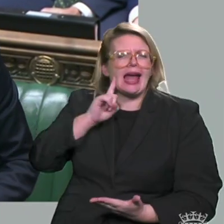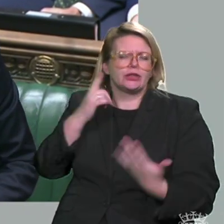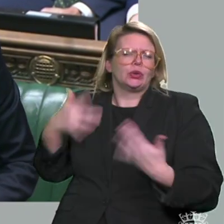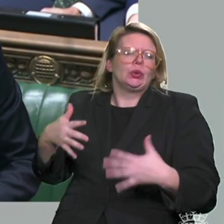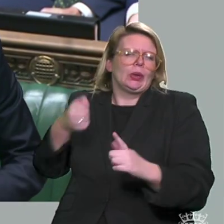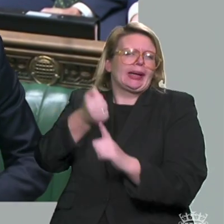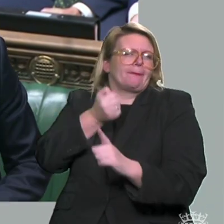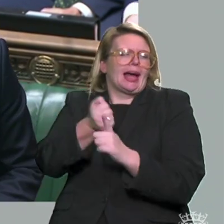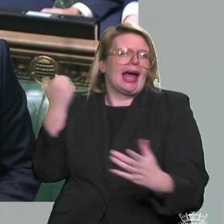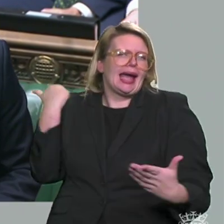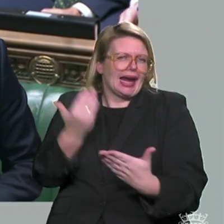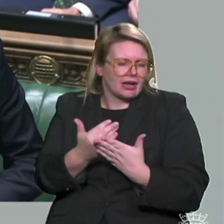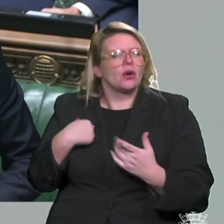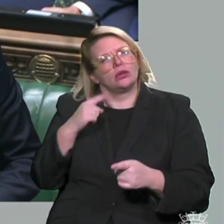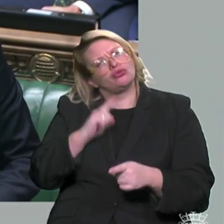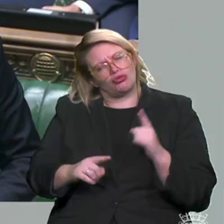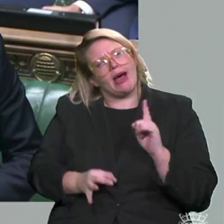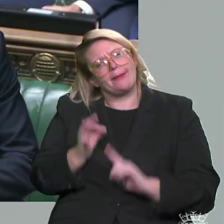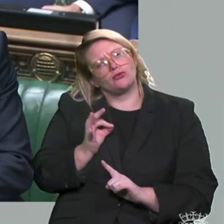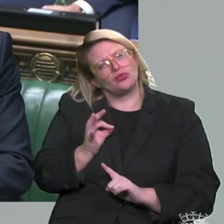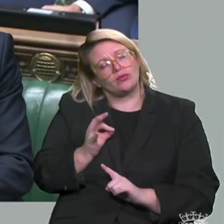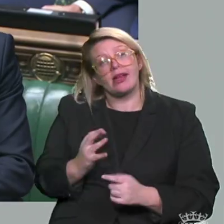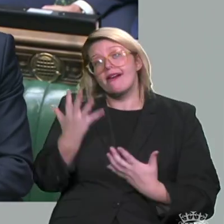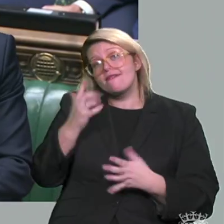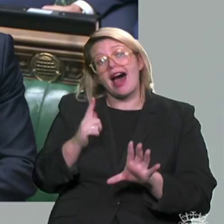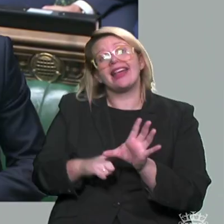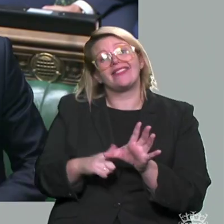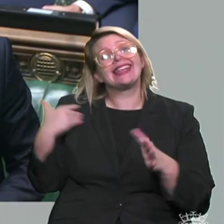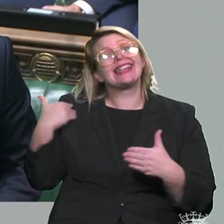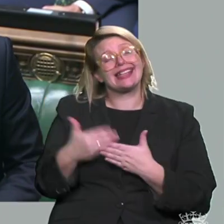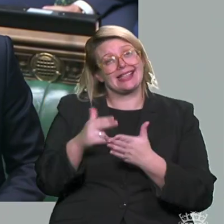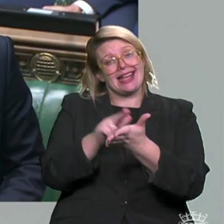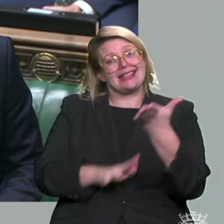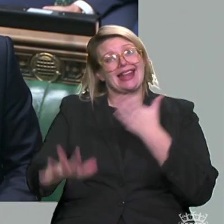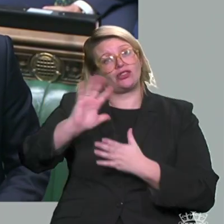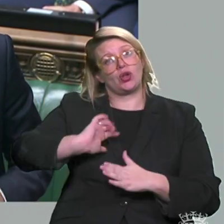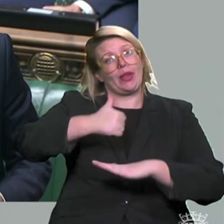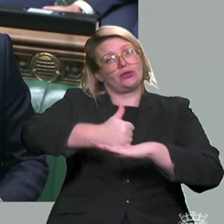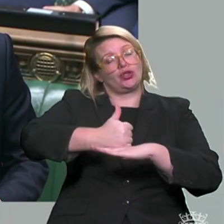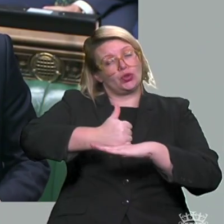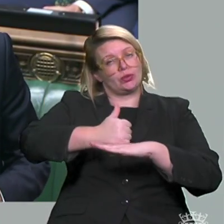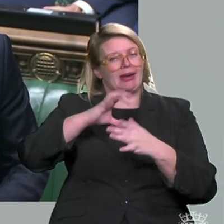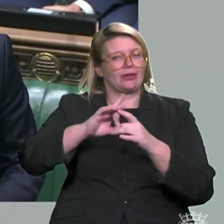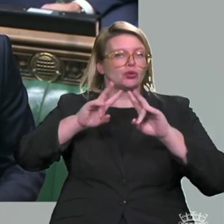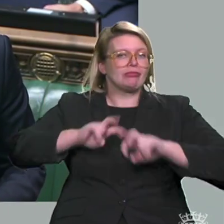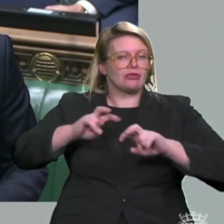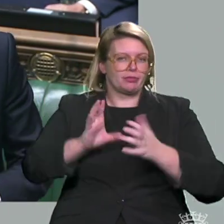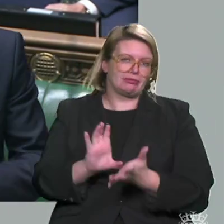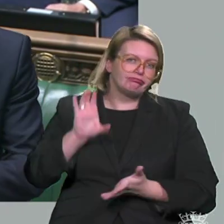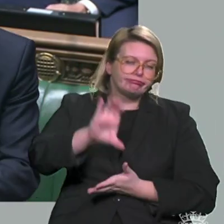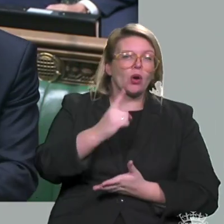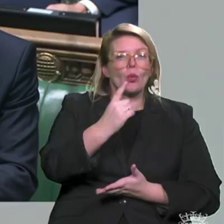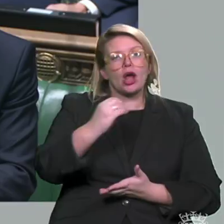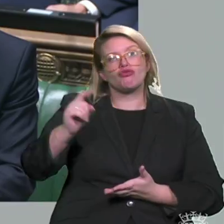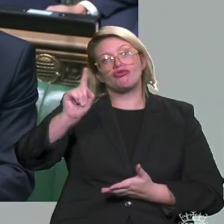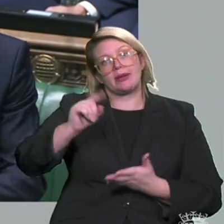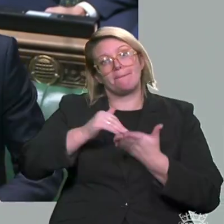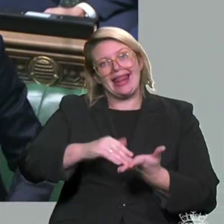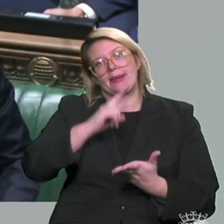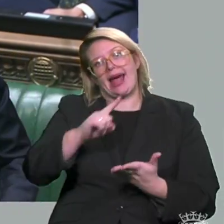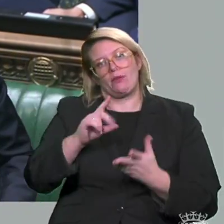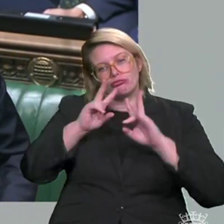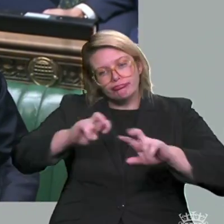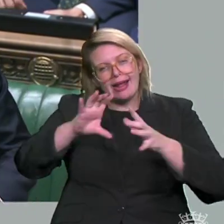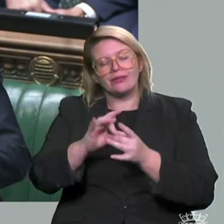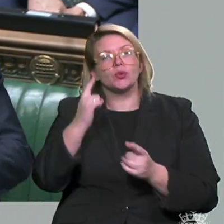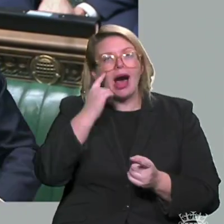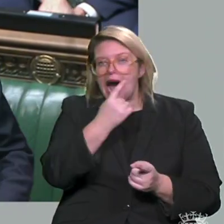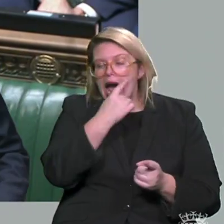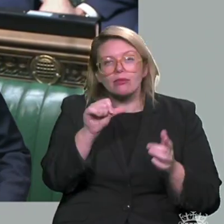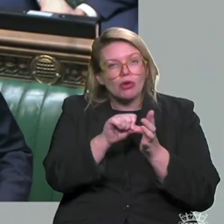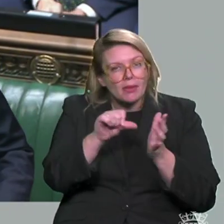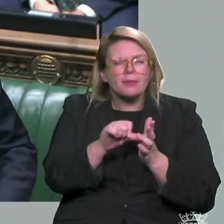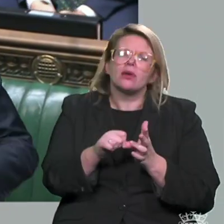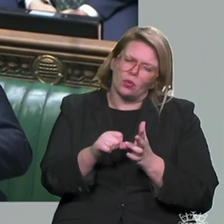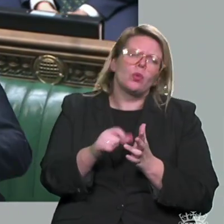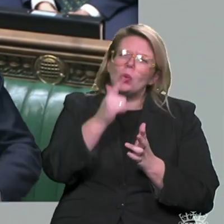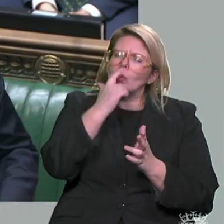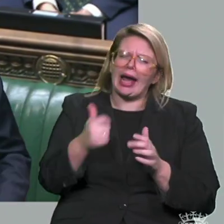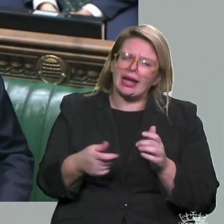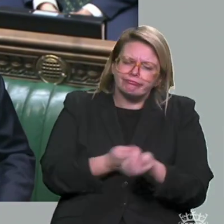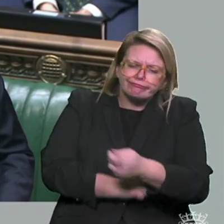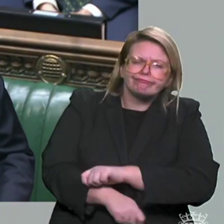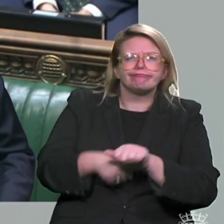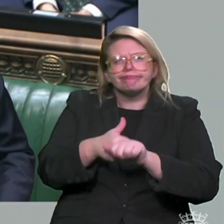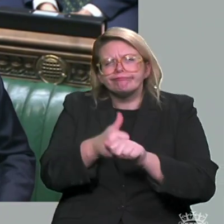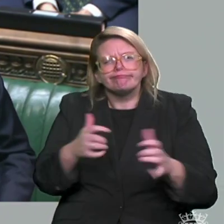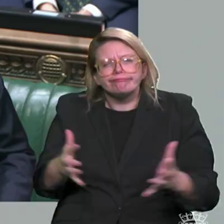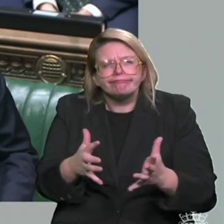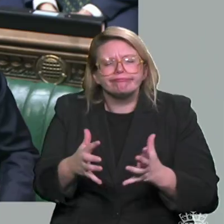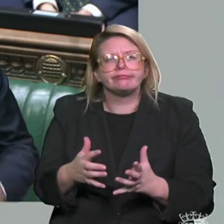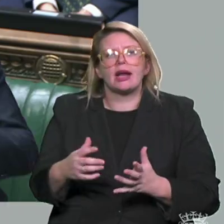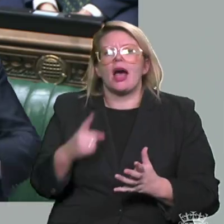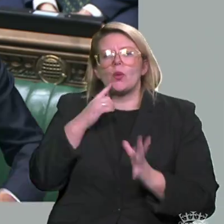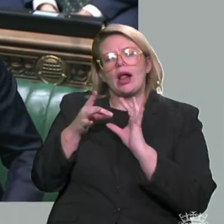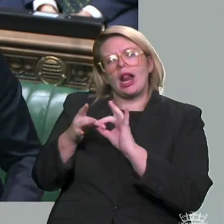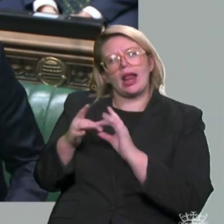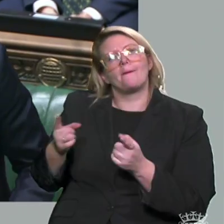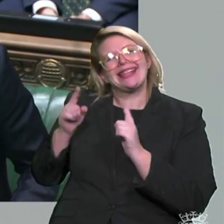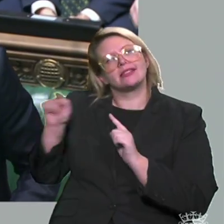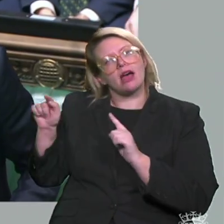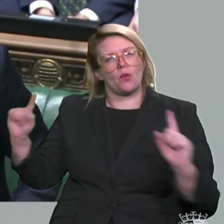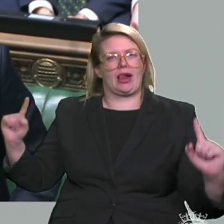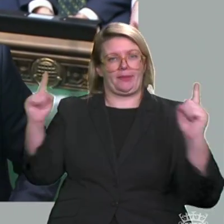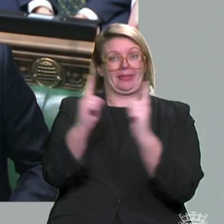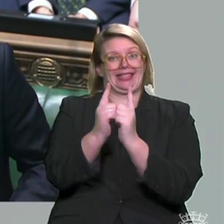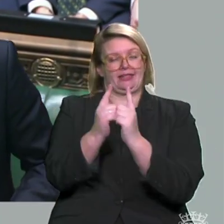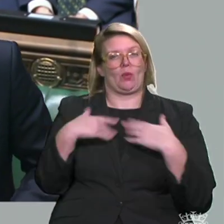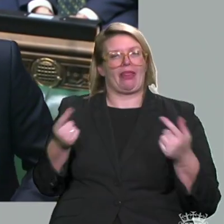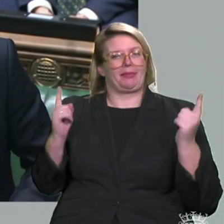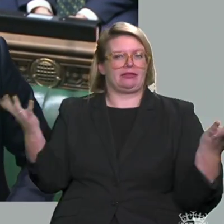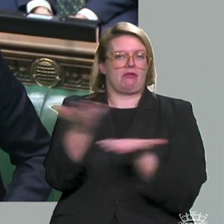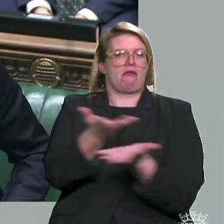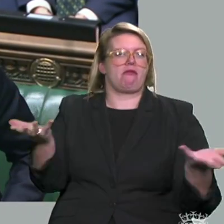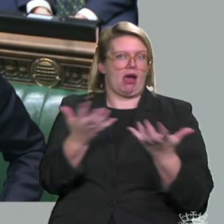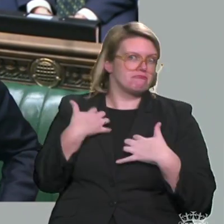We are taking action to improve things. Over the past five years the National Institute for Health and Care Research has invested more than £100 million to support research into eye conditions, but I know there is more we can do and my honourable Friend the Minister is, I believe, sitting down to talk to the honourable Lady in due course.